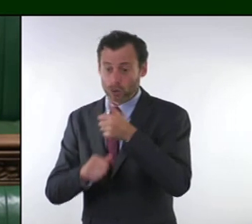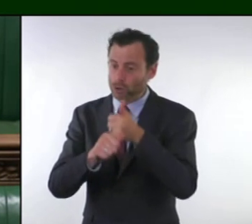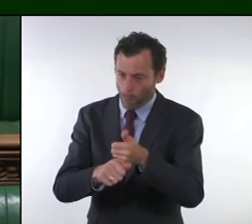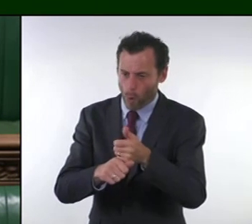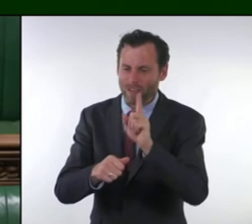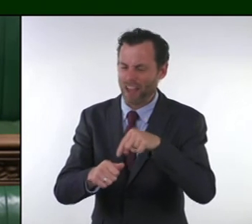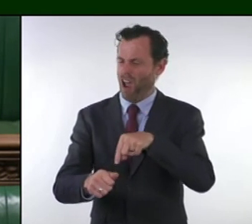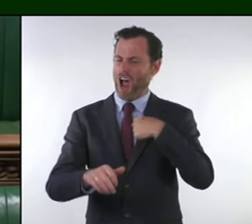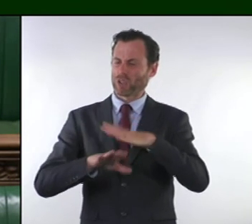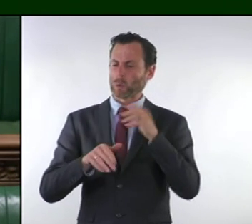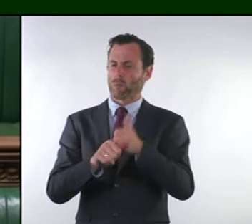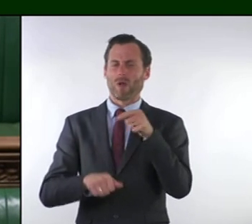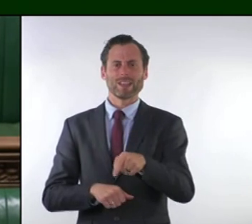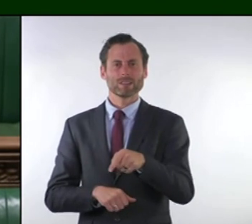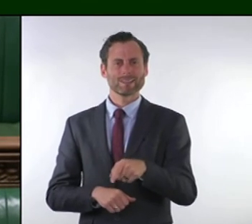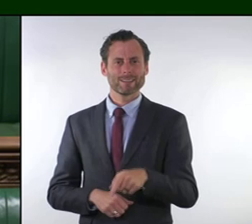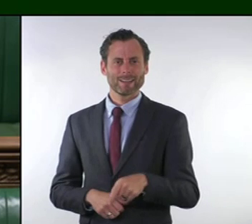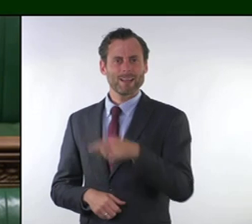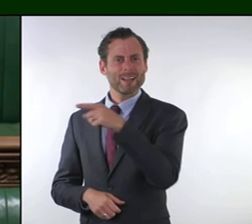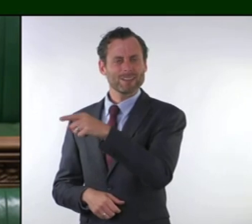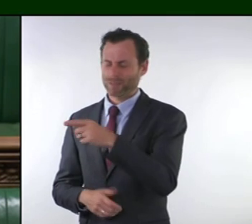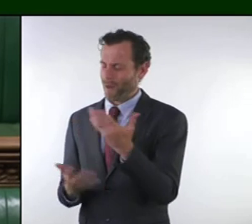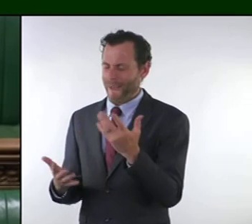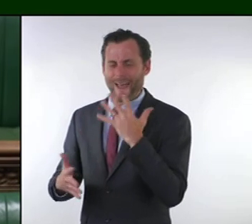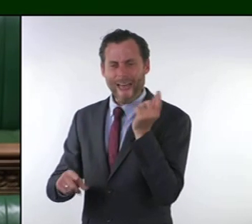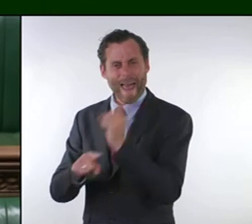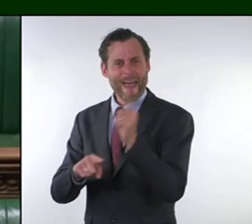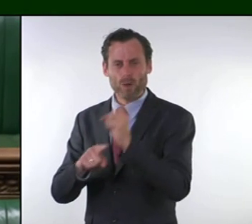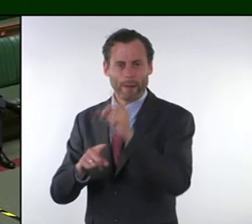We know how it works: he takes one brief one week, one brief the next.